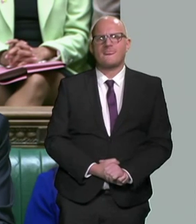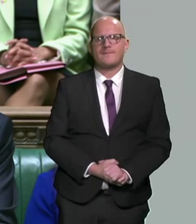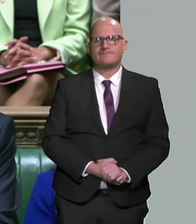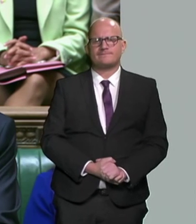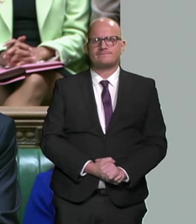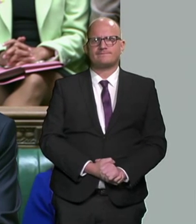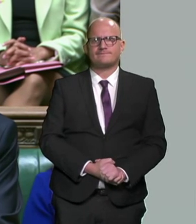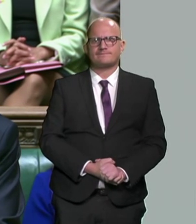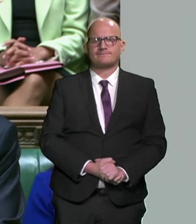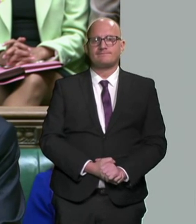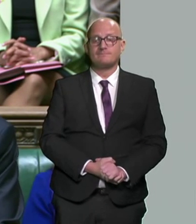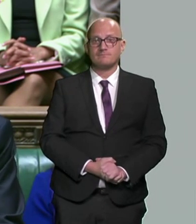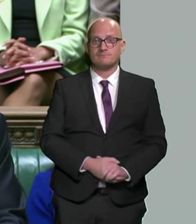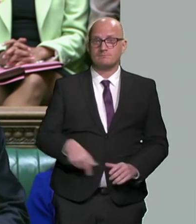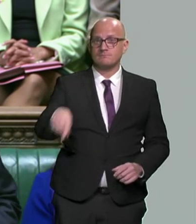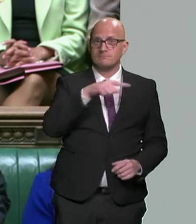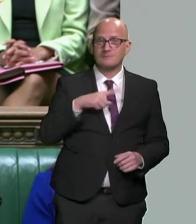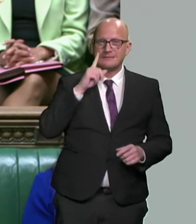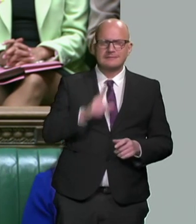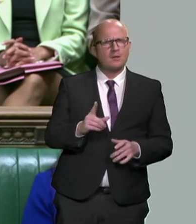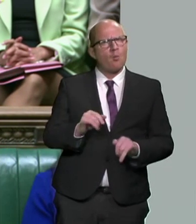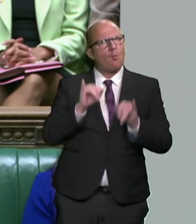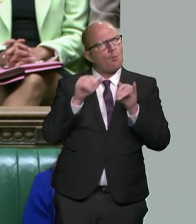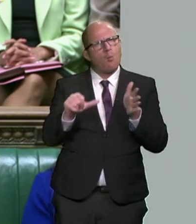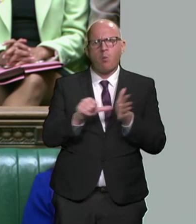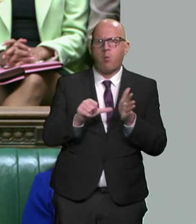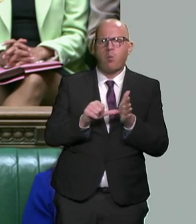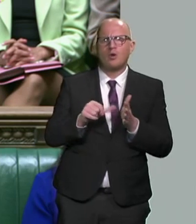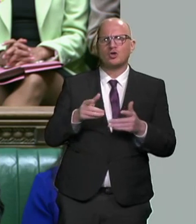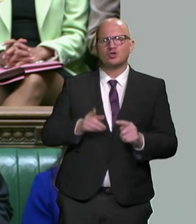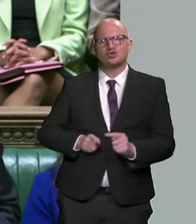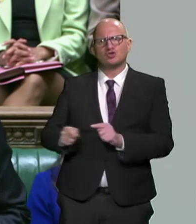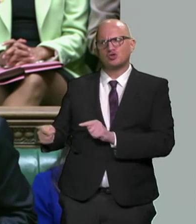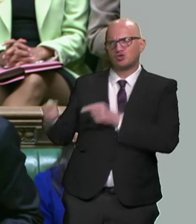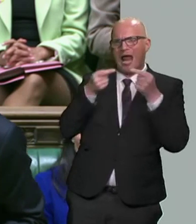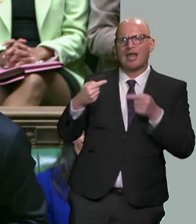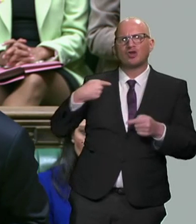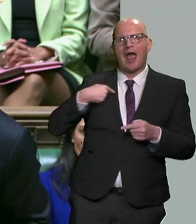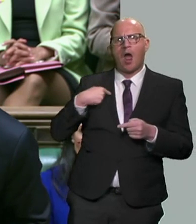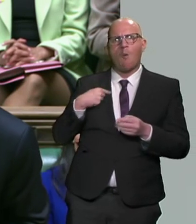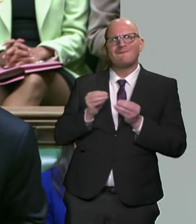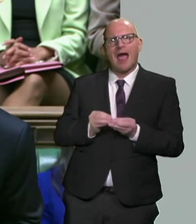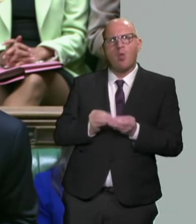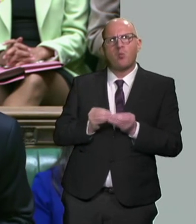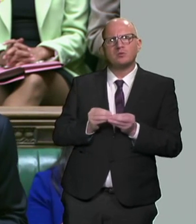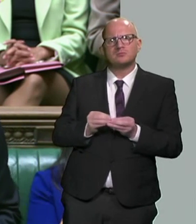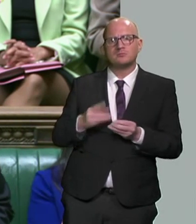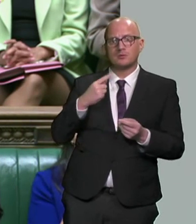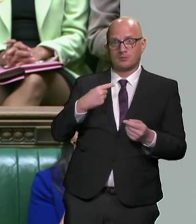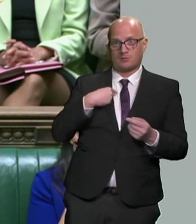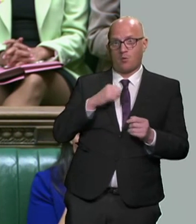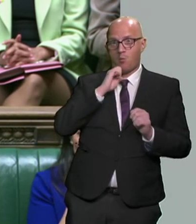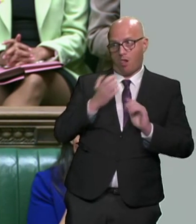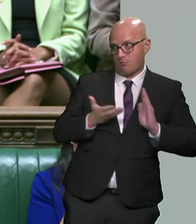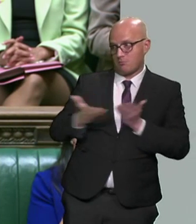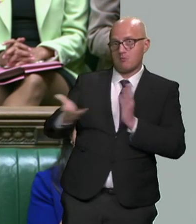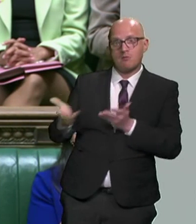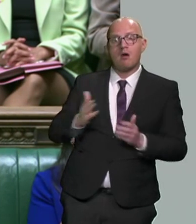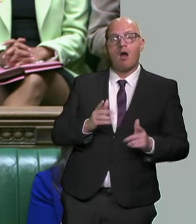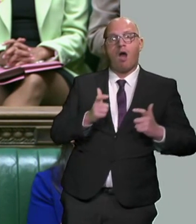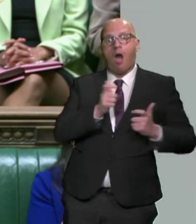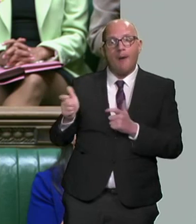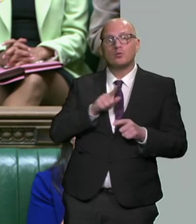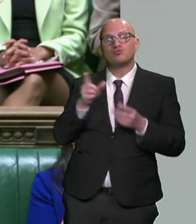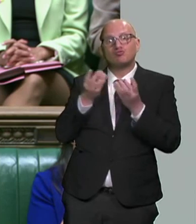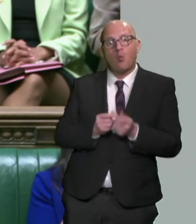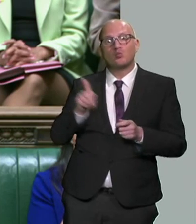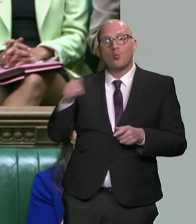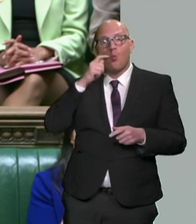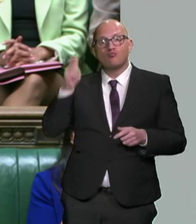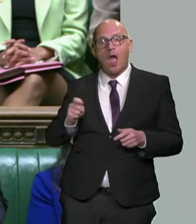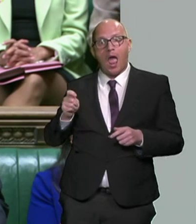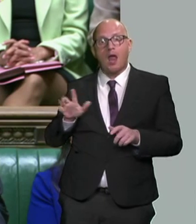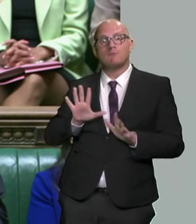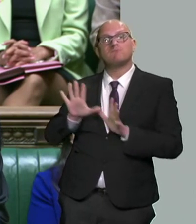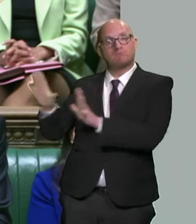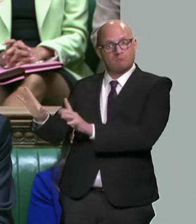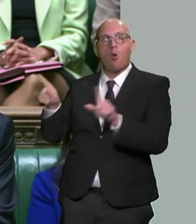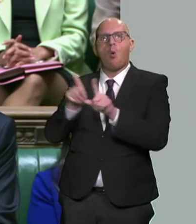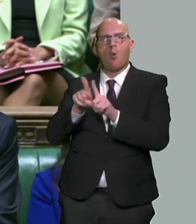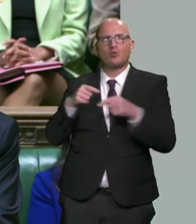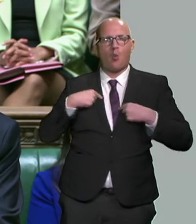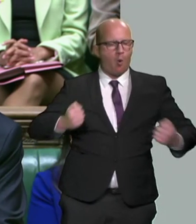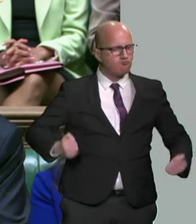We will confront this challenge to our values not just in the arms and resources we send to Ukraine, but in strengthening our economy here at home.